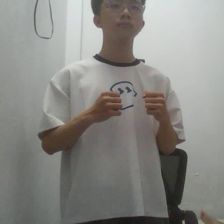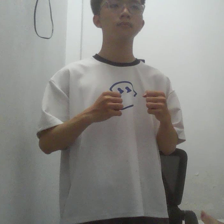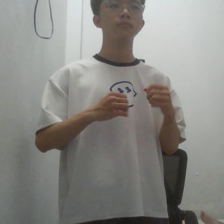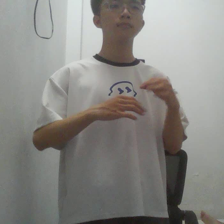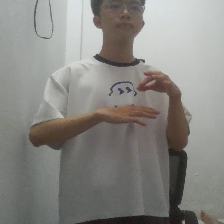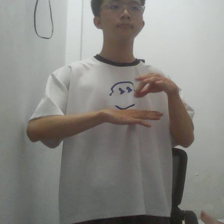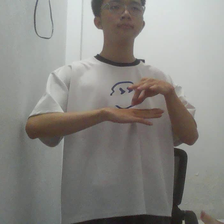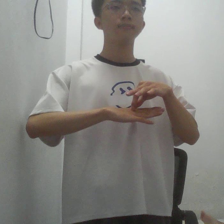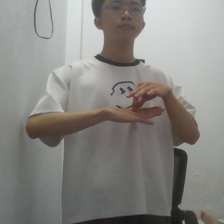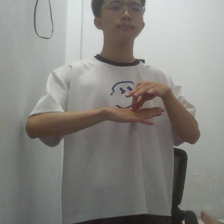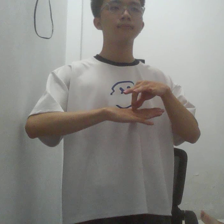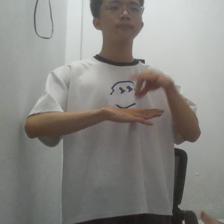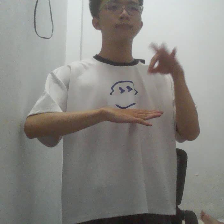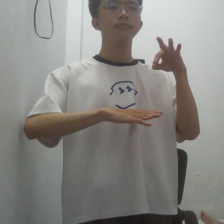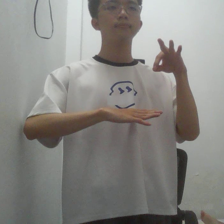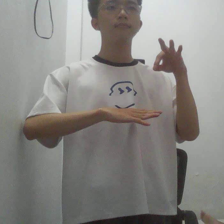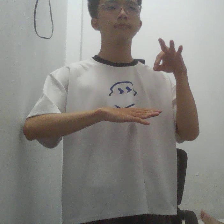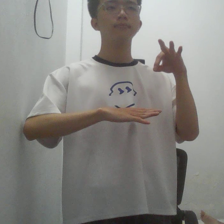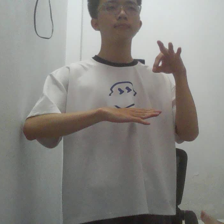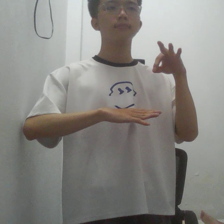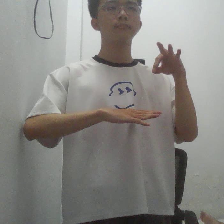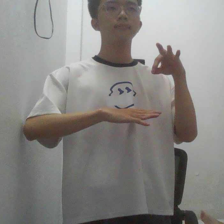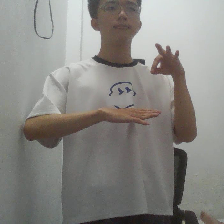tuan